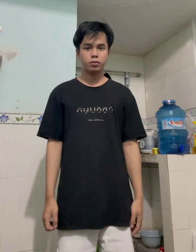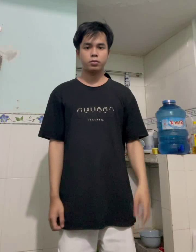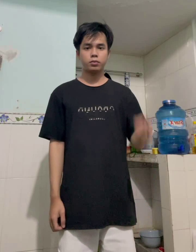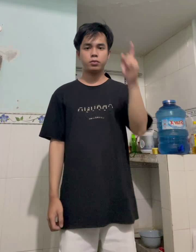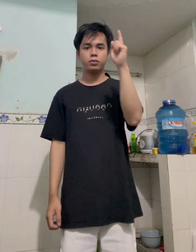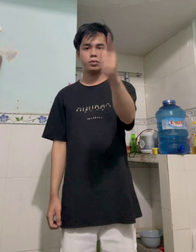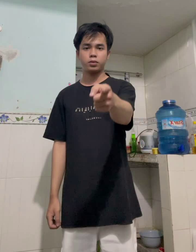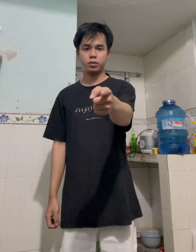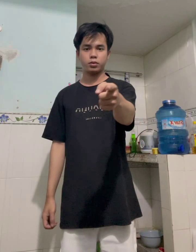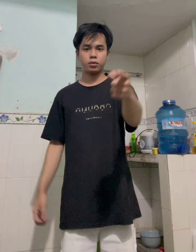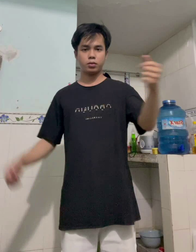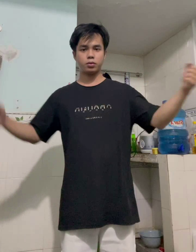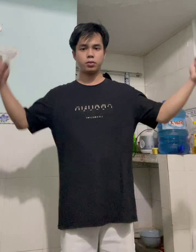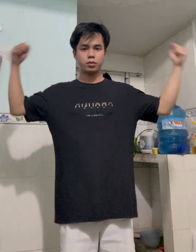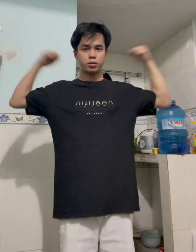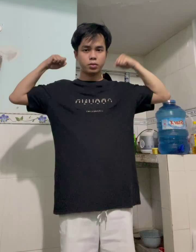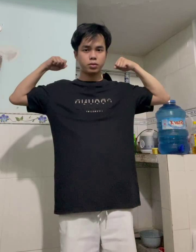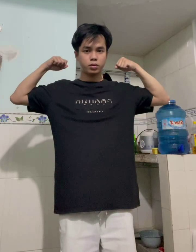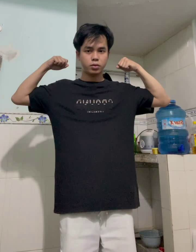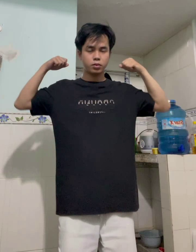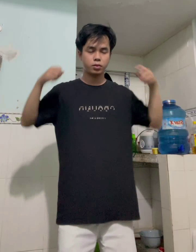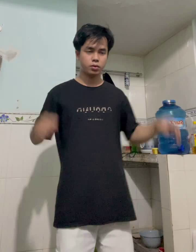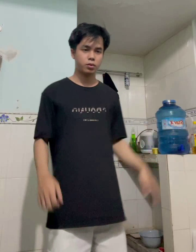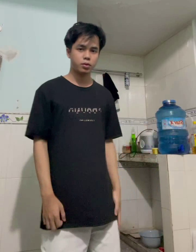ban khoe khong